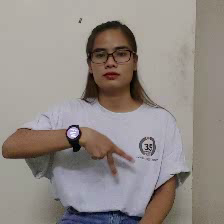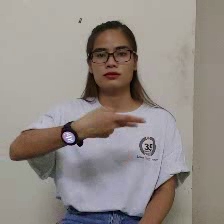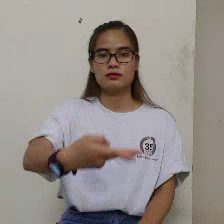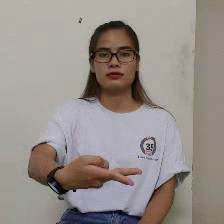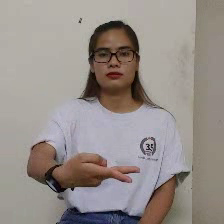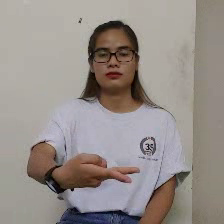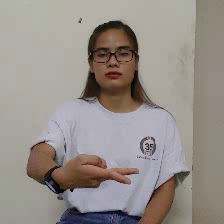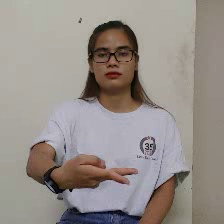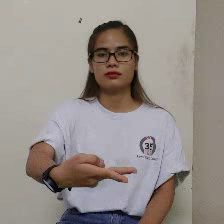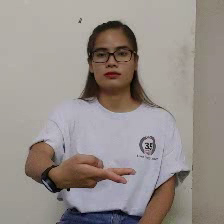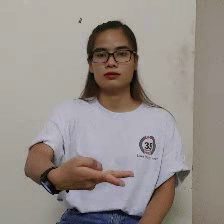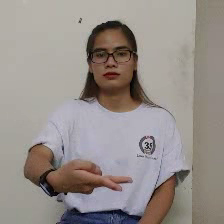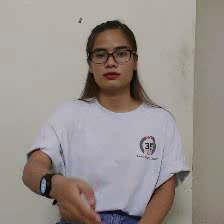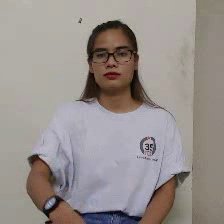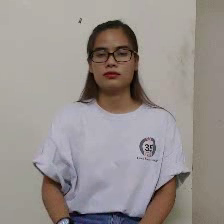Hy sinh